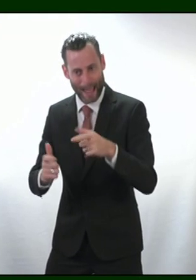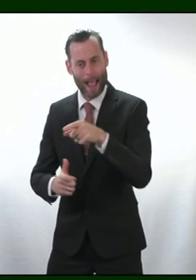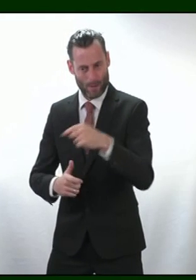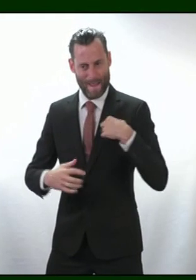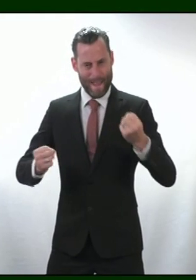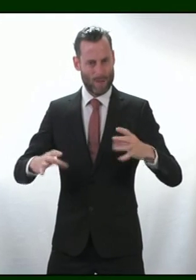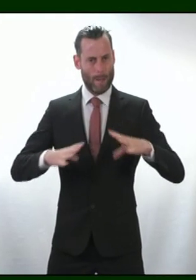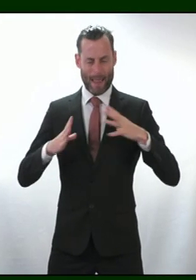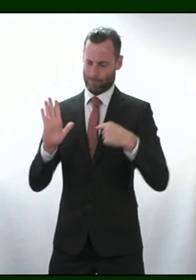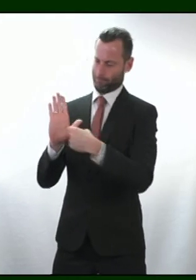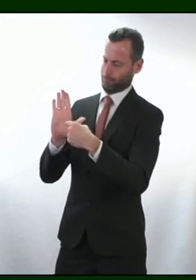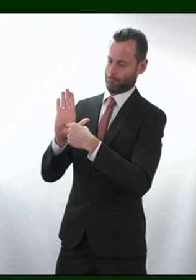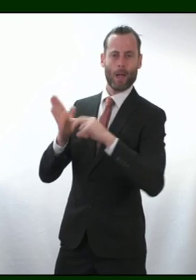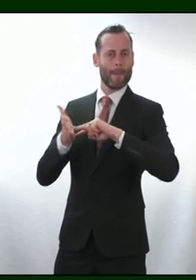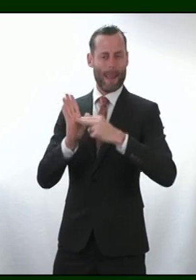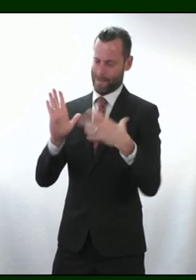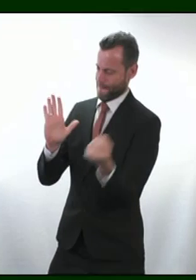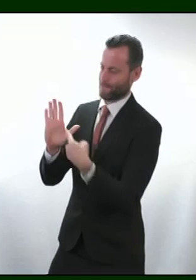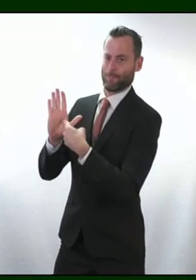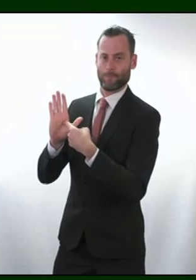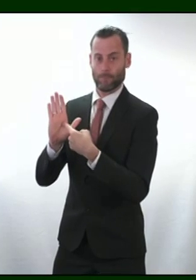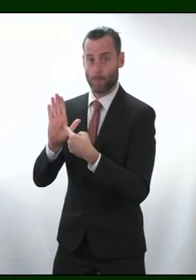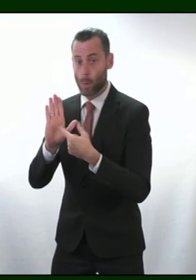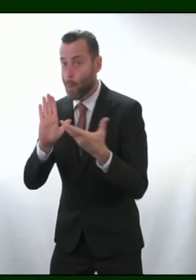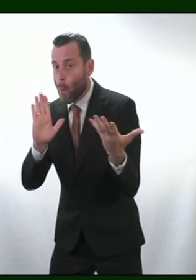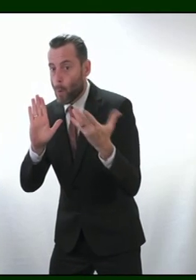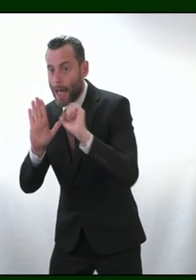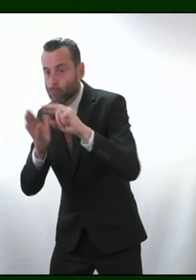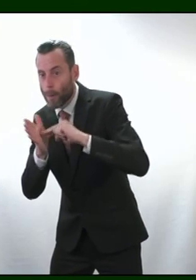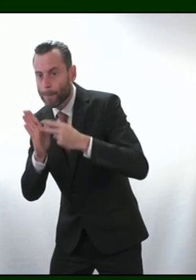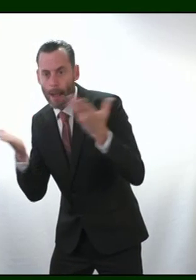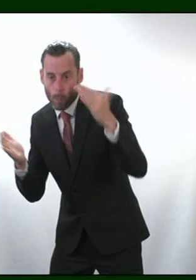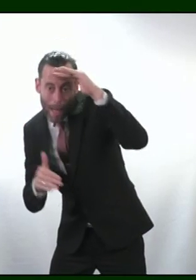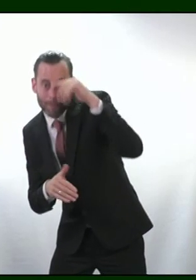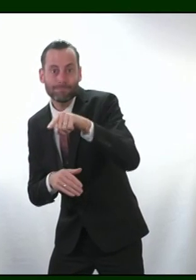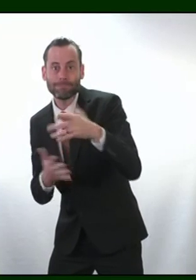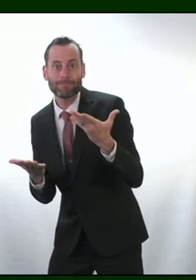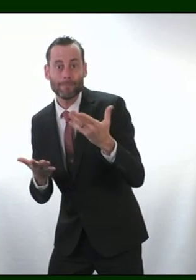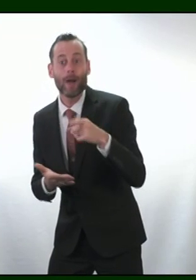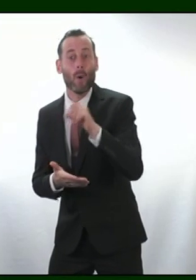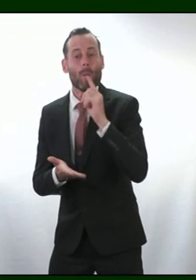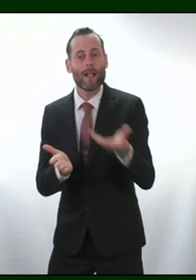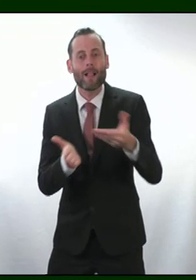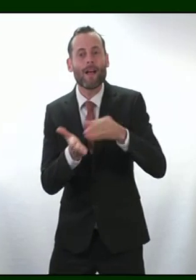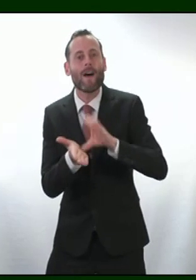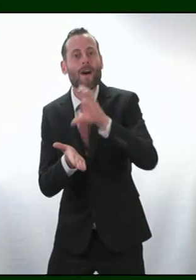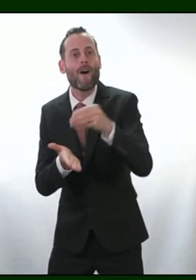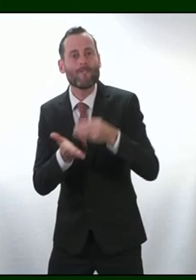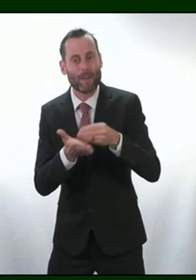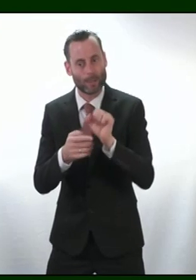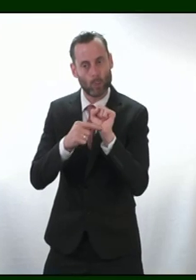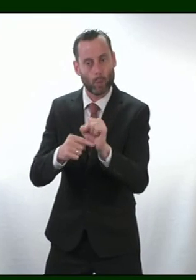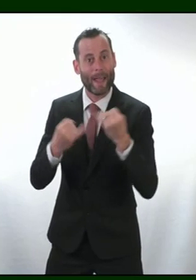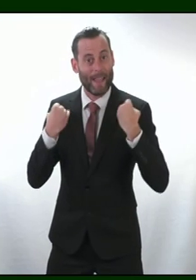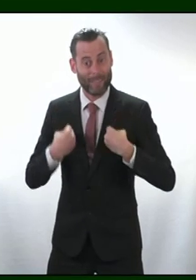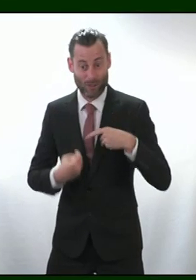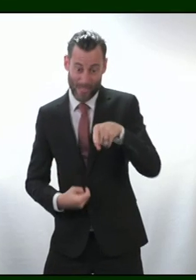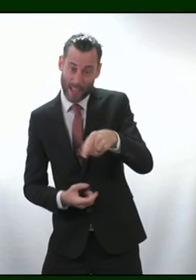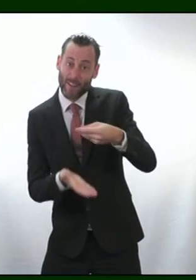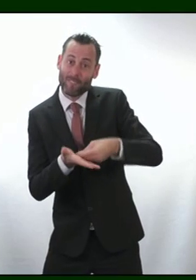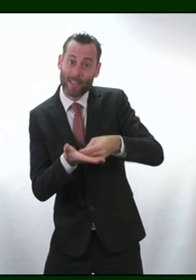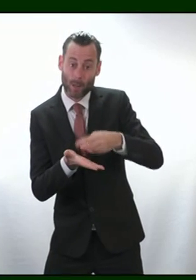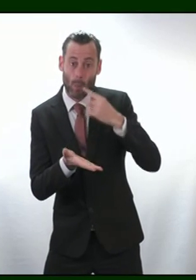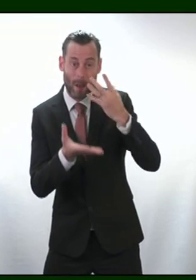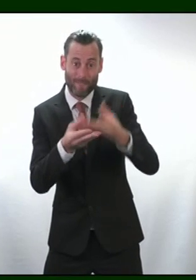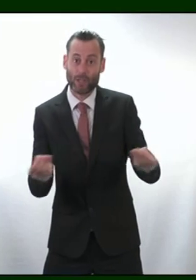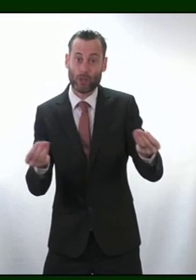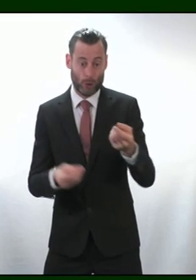Yet still there is no sign of the plan, and the additional funding to prevent infection will run out at the end of this month.